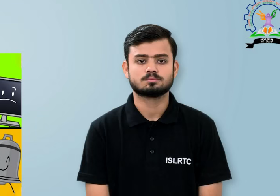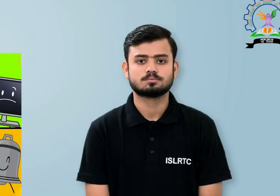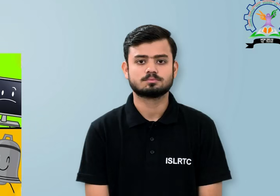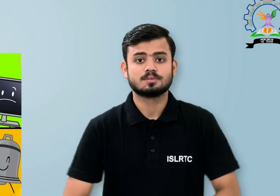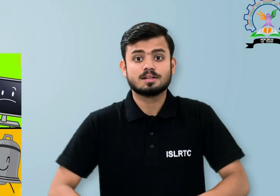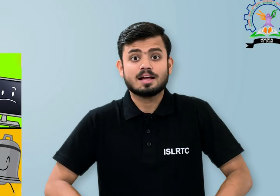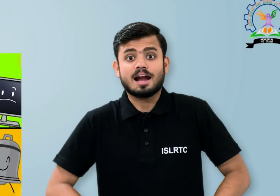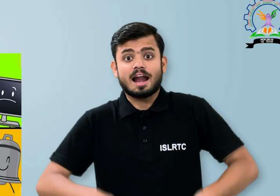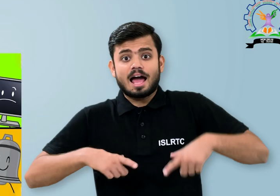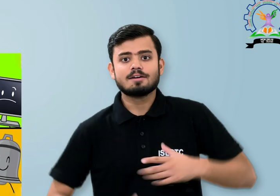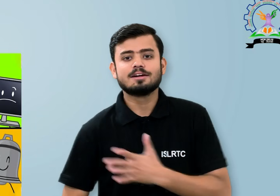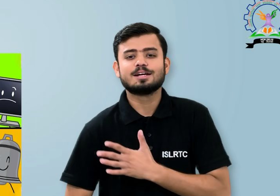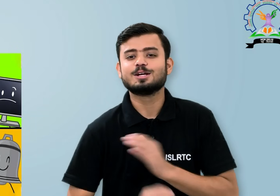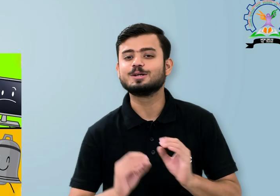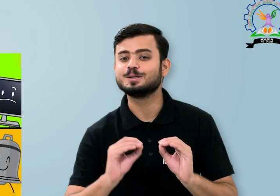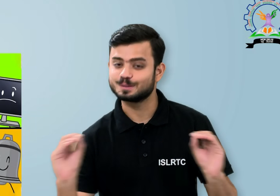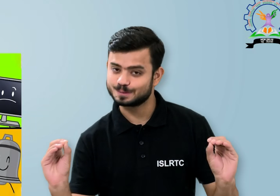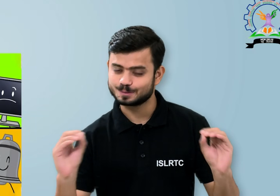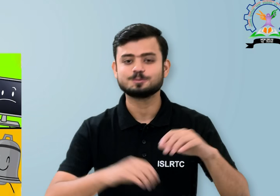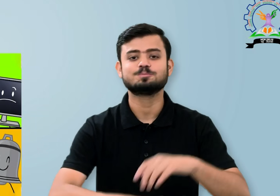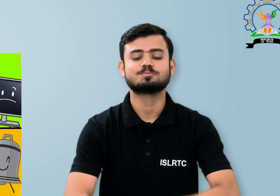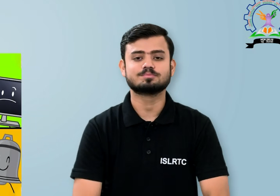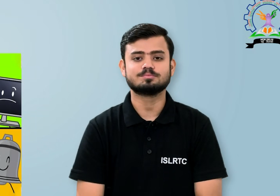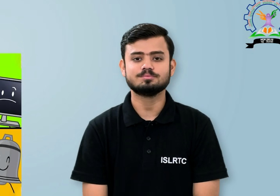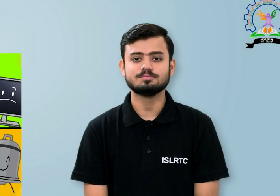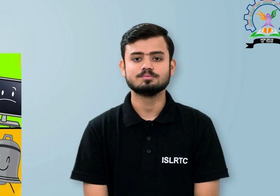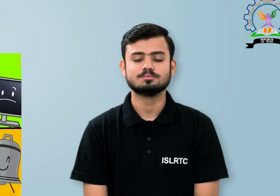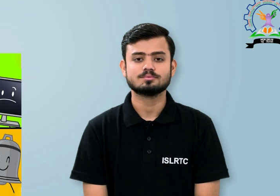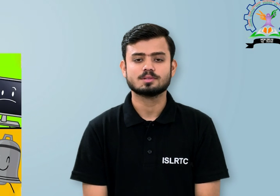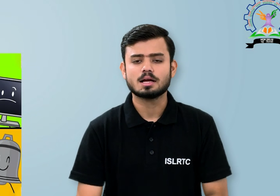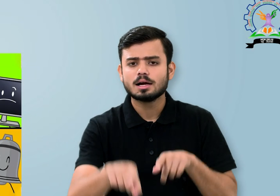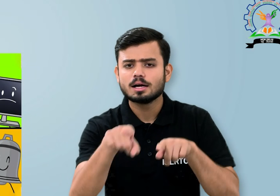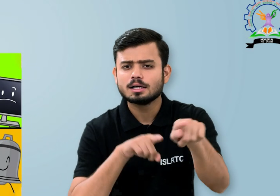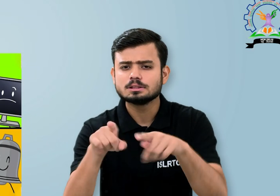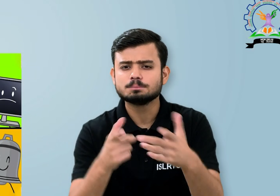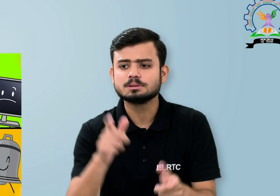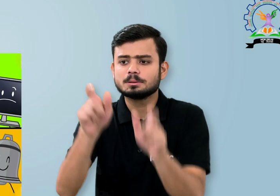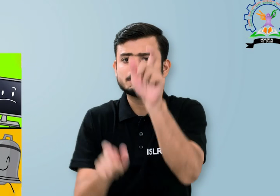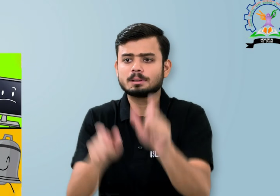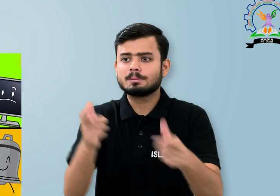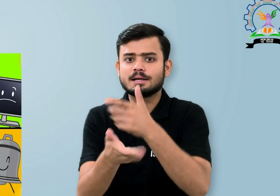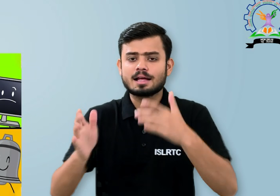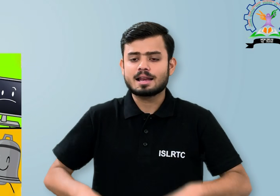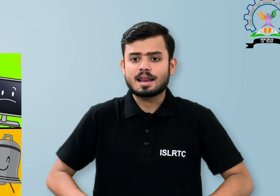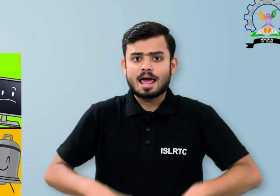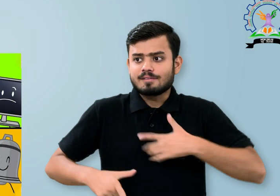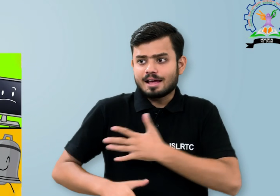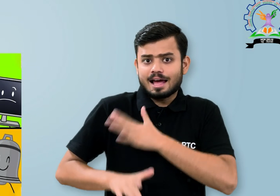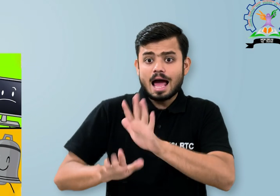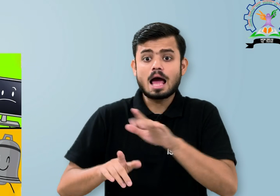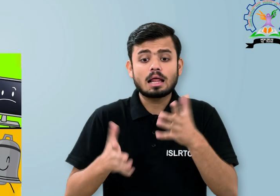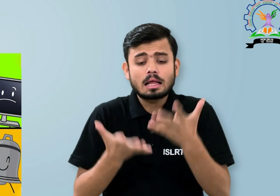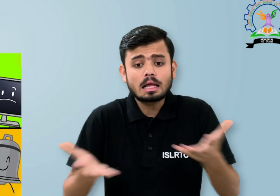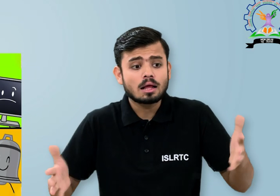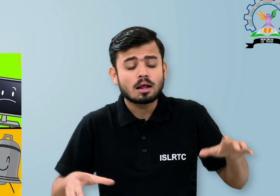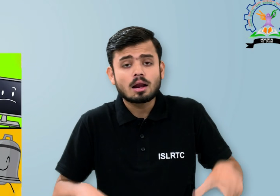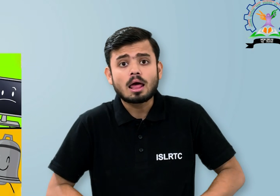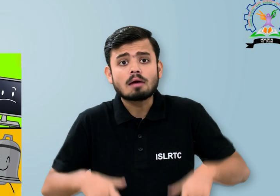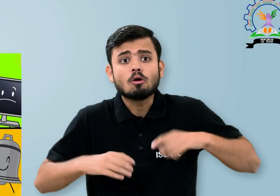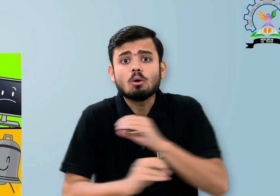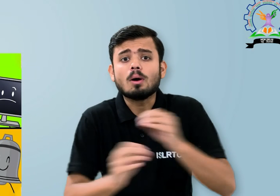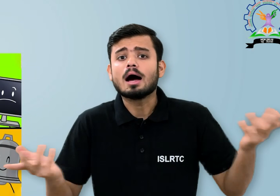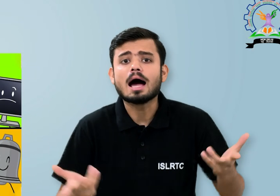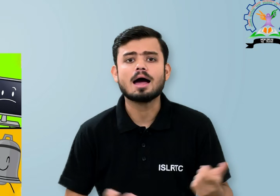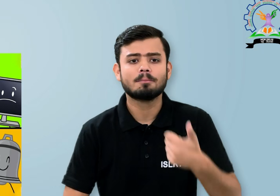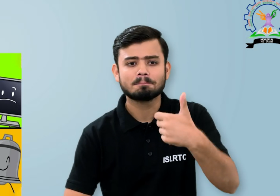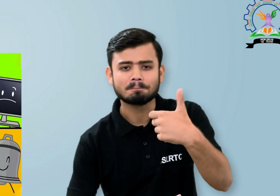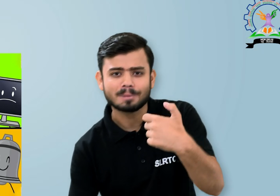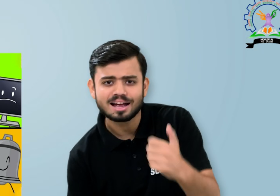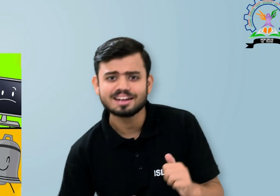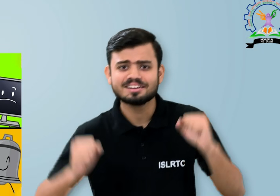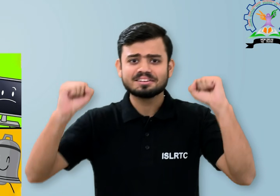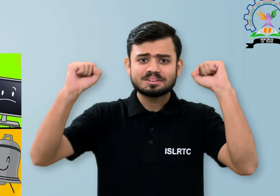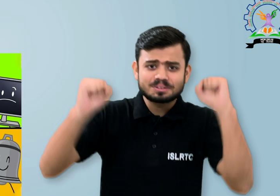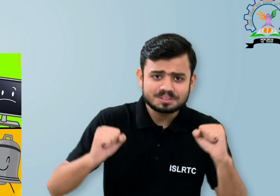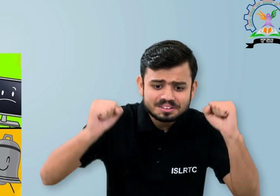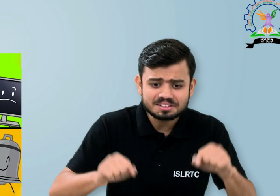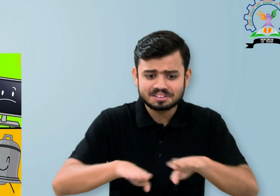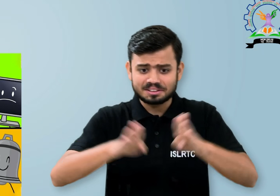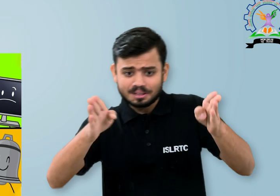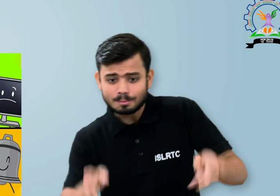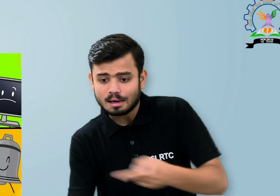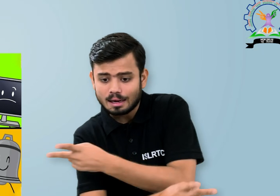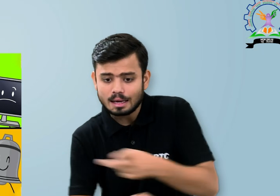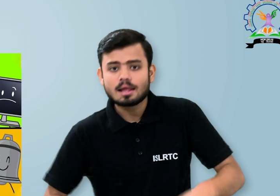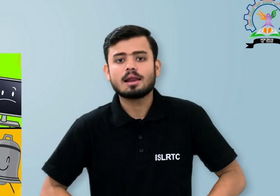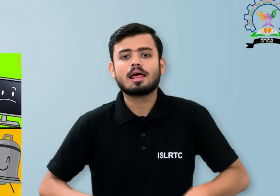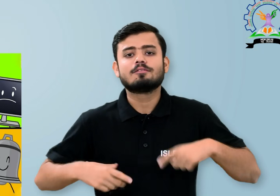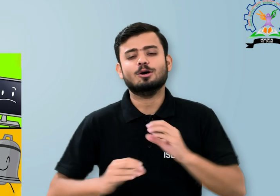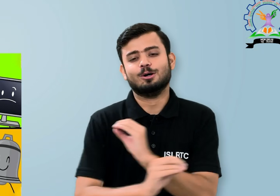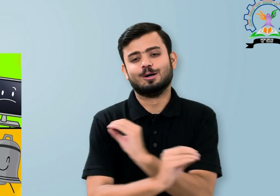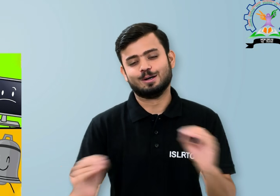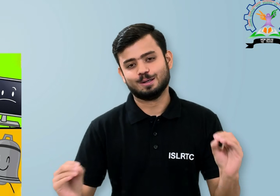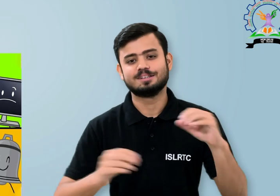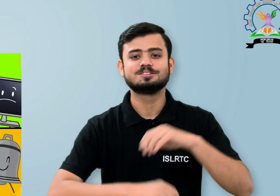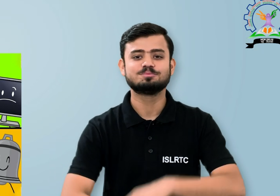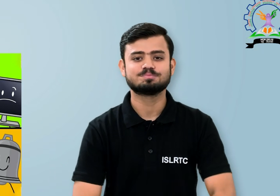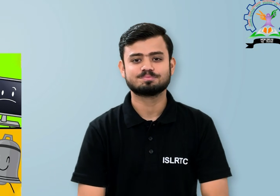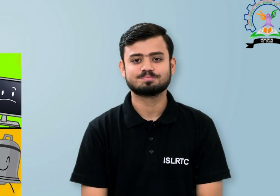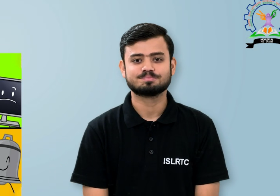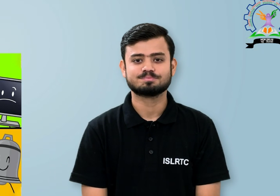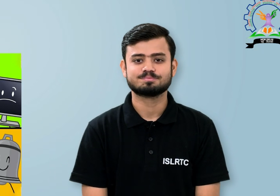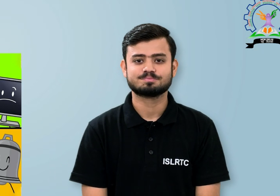Inanimate Not alive. Has no functionality as that of living things. For example objects like a table , chair or a pen.